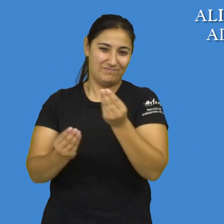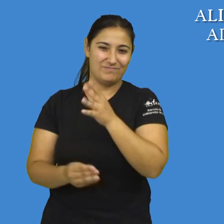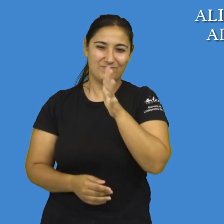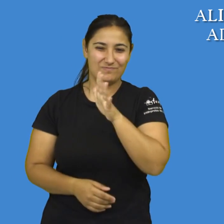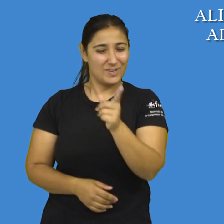motivo